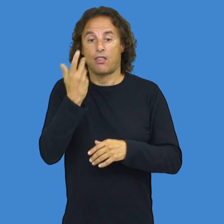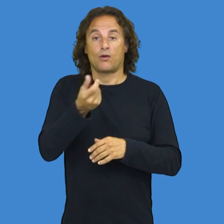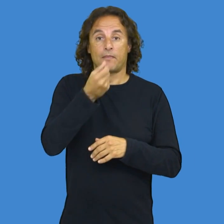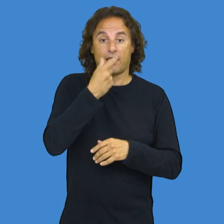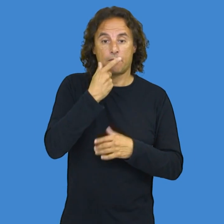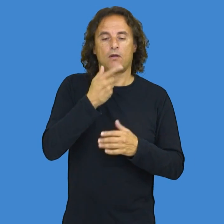droga